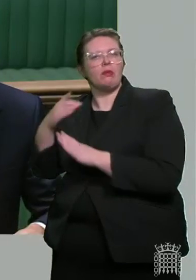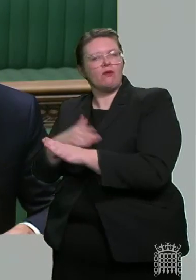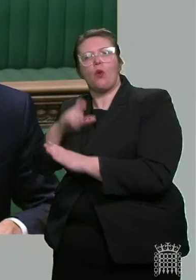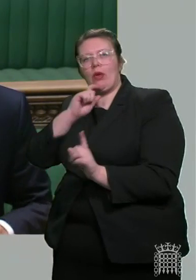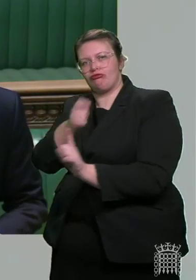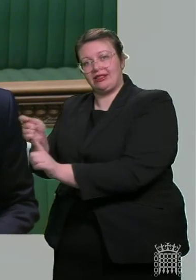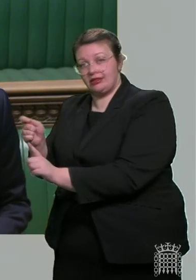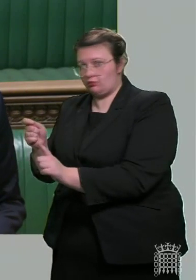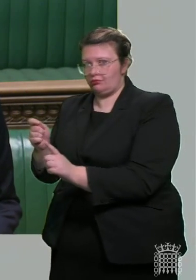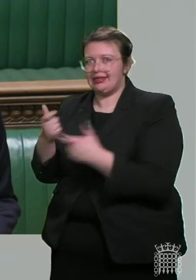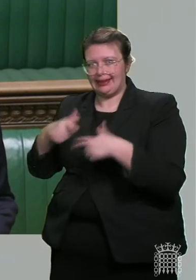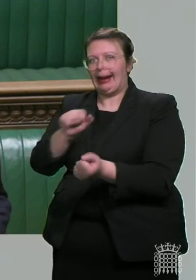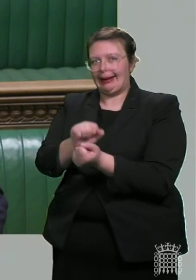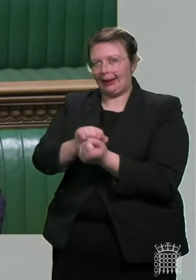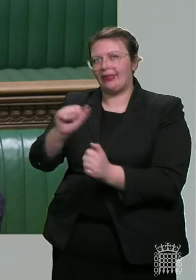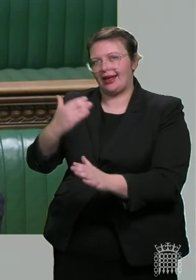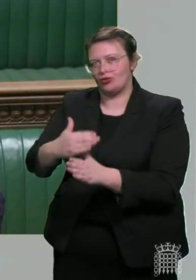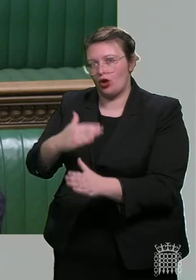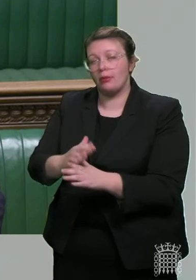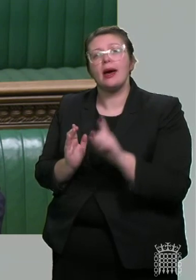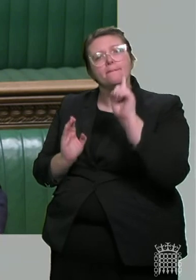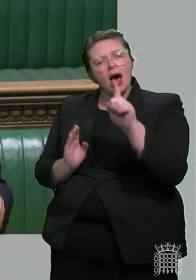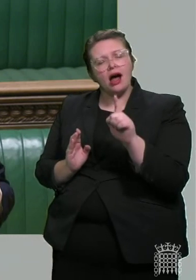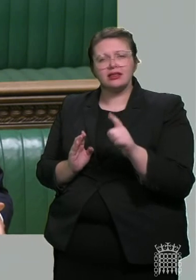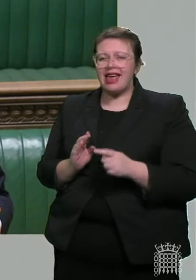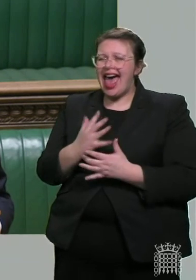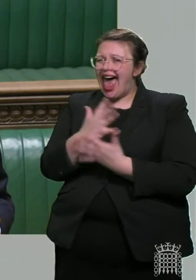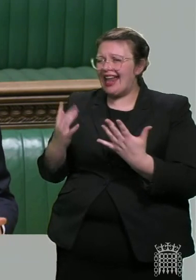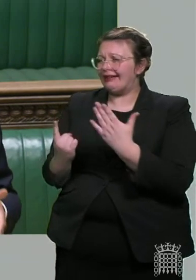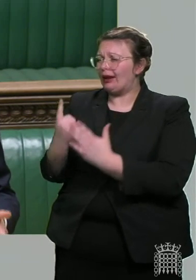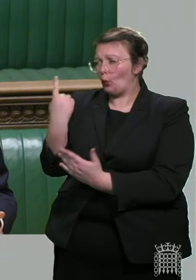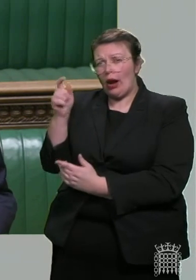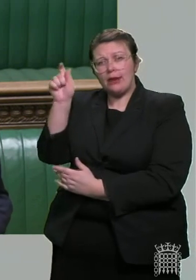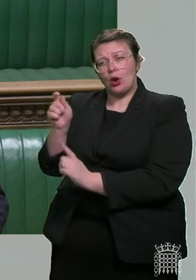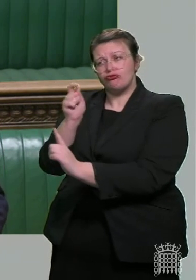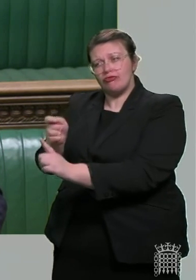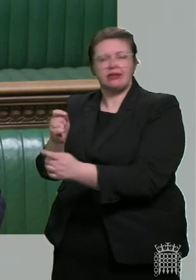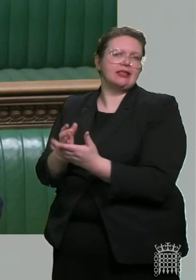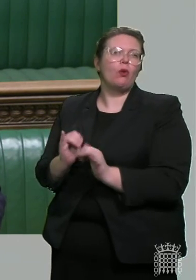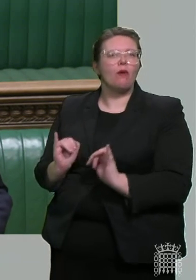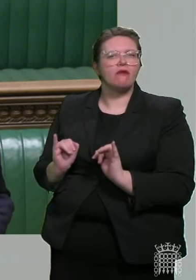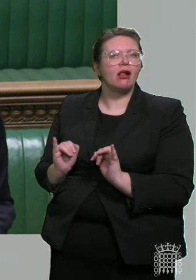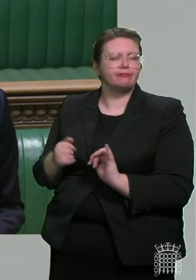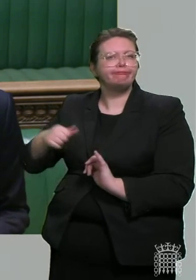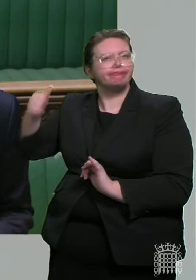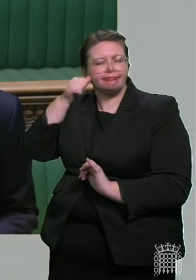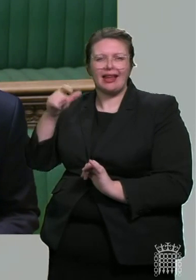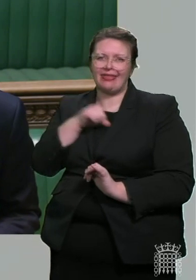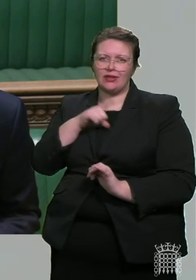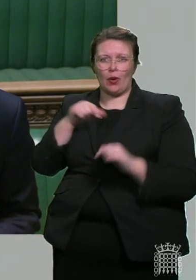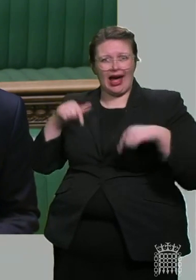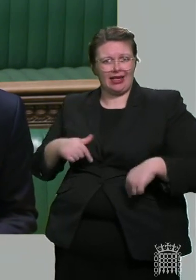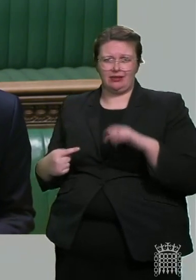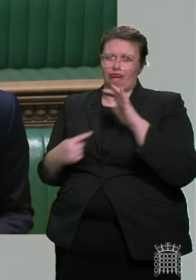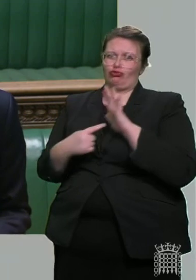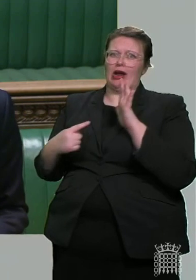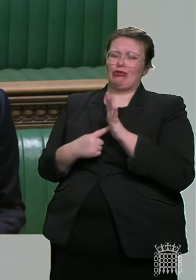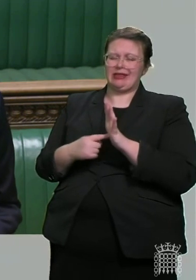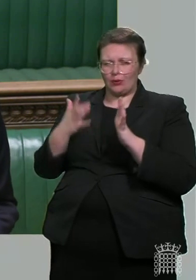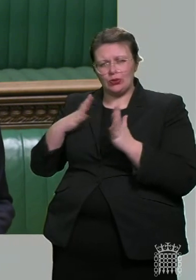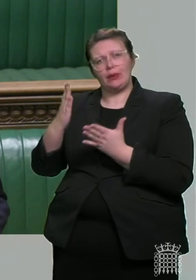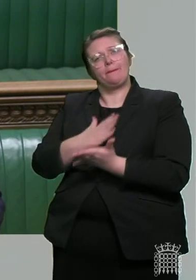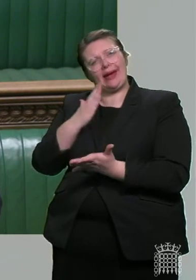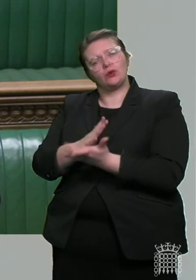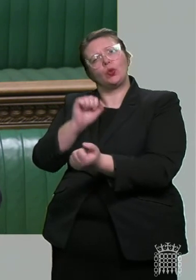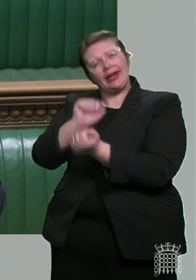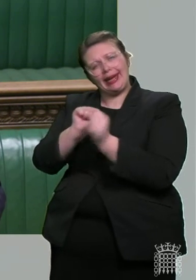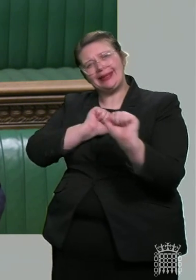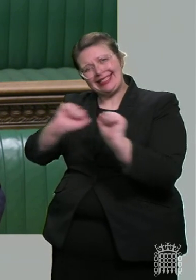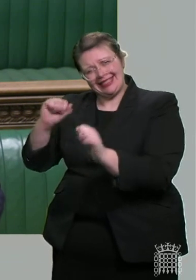But every job lost is a tragedy, which is why protecting, creating and supporting jobs remains my highest priority.